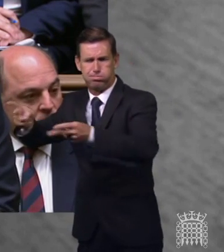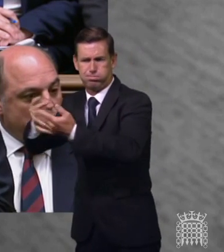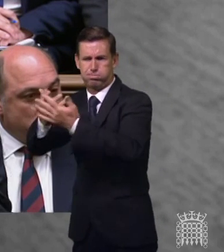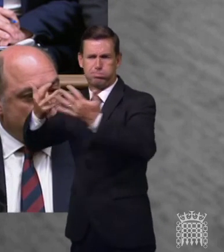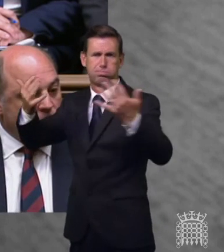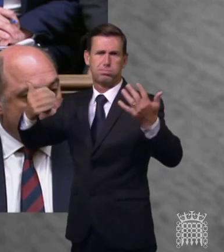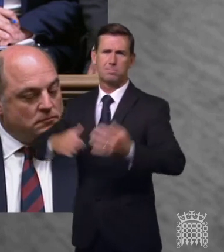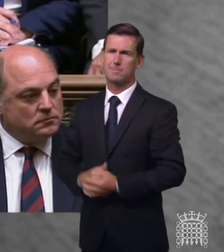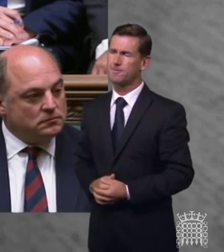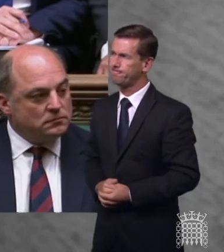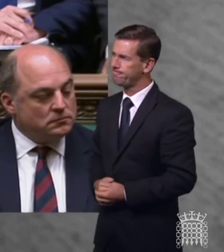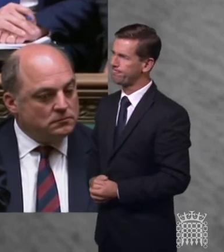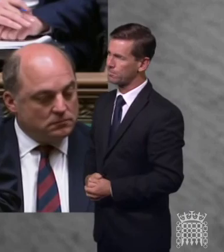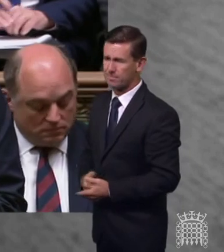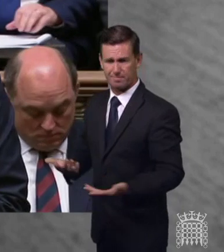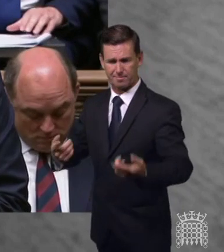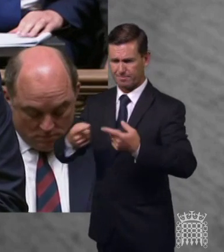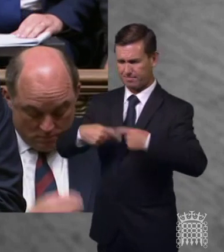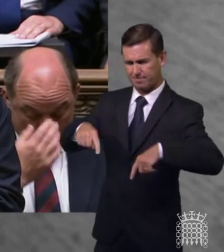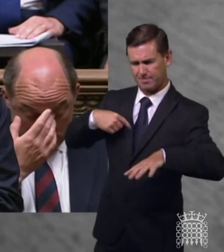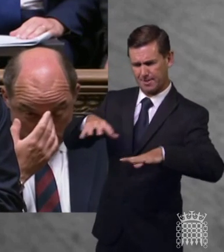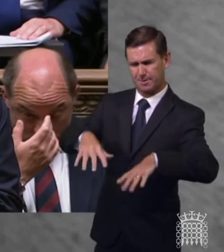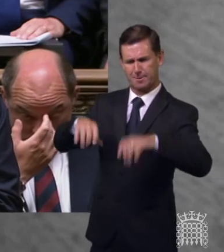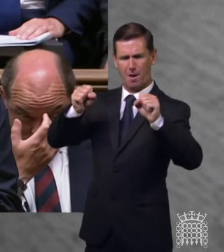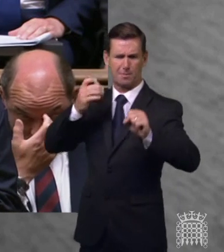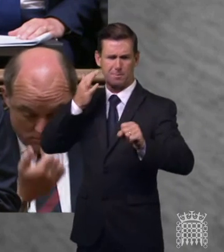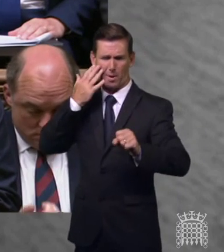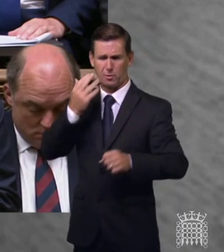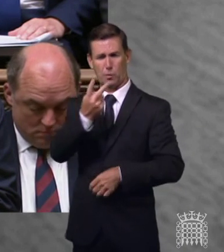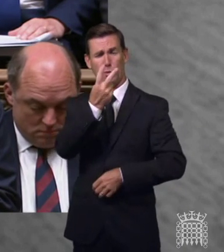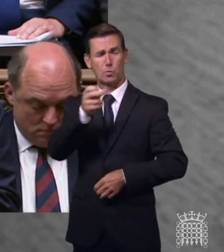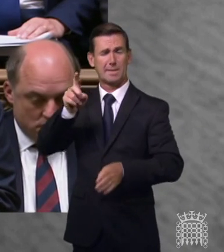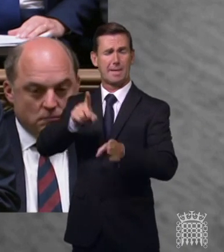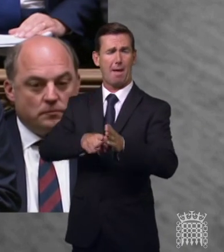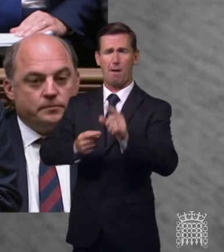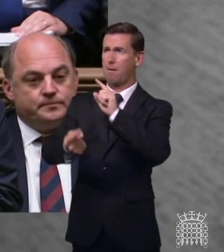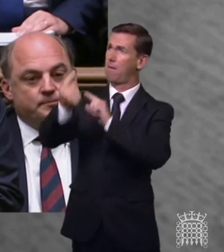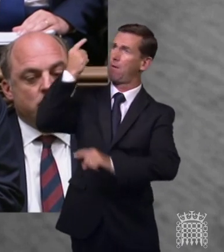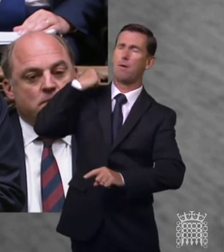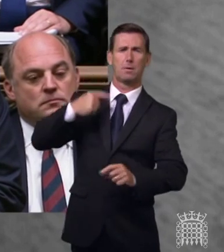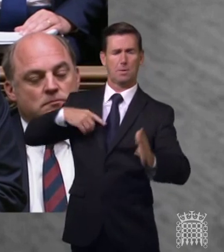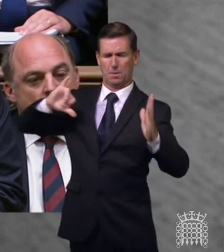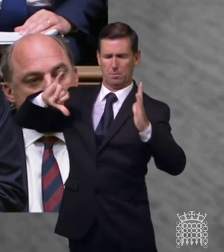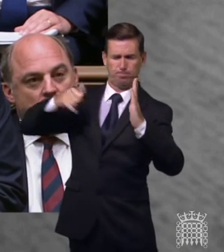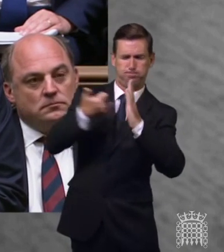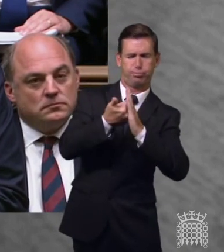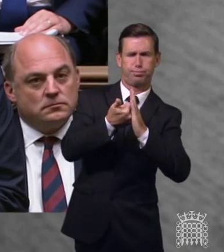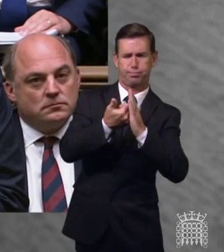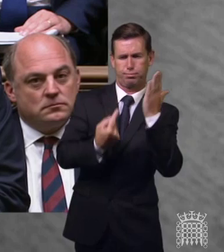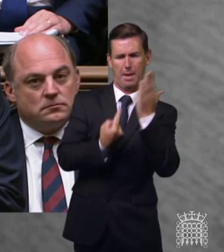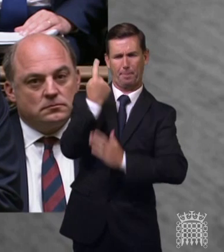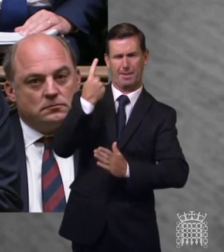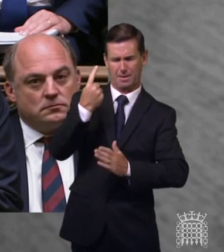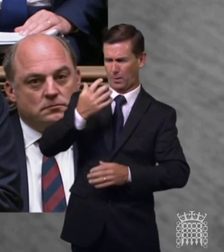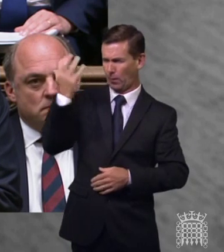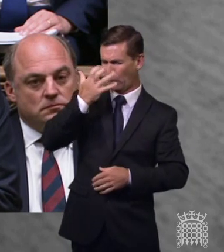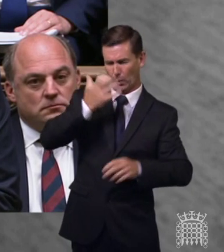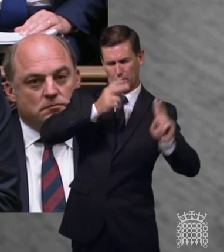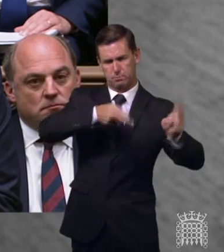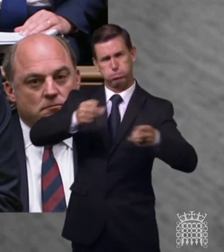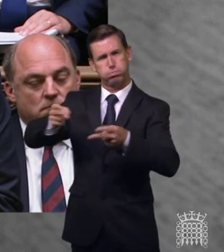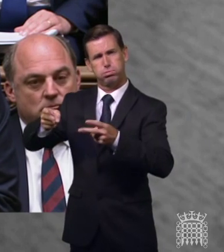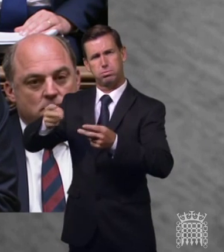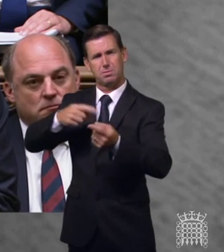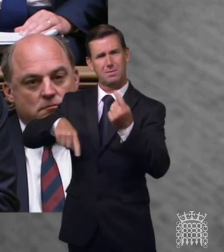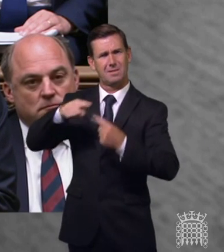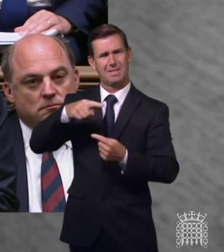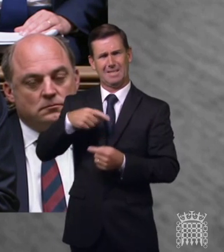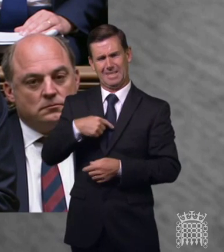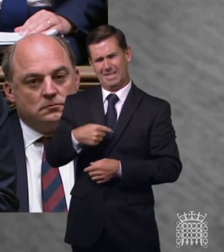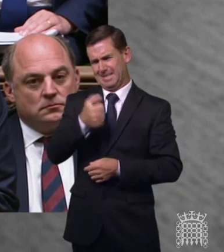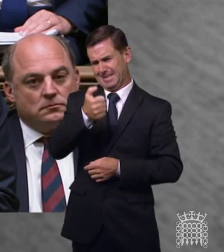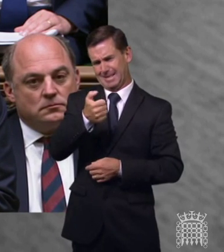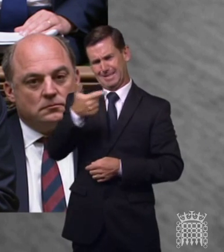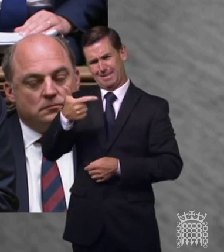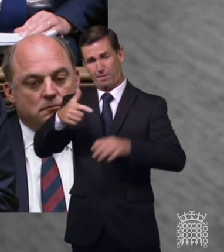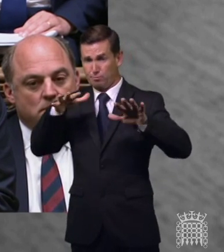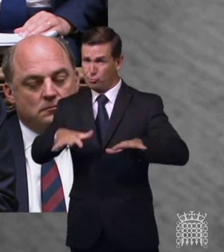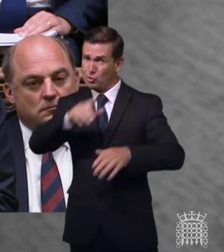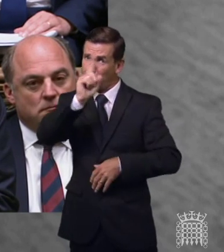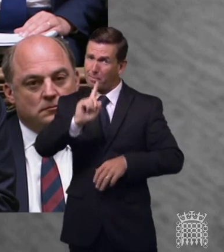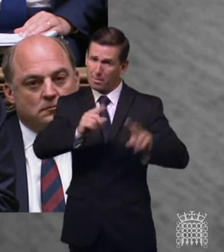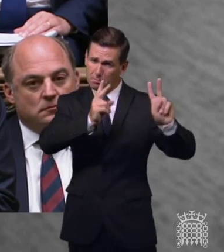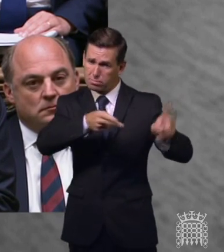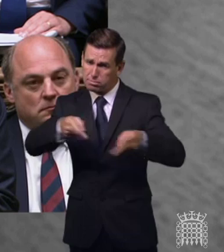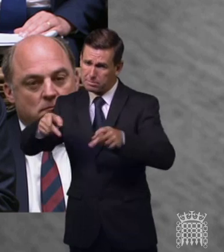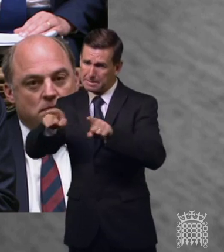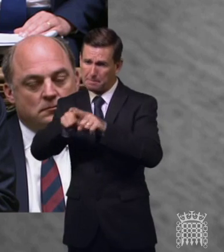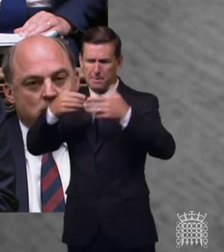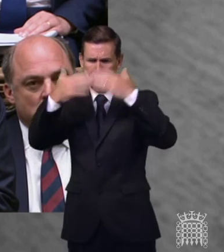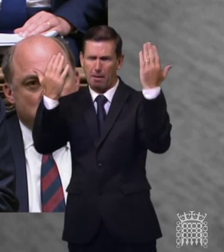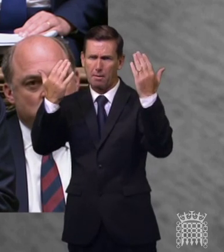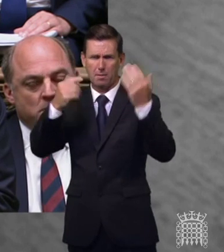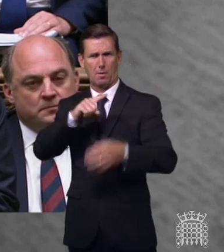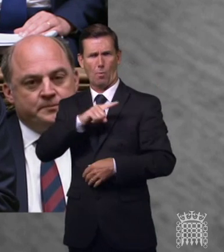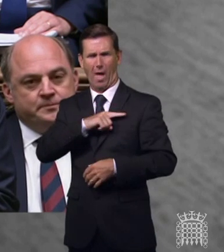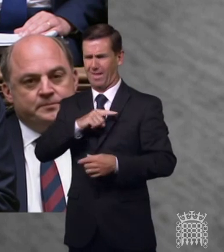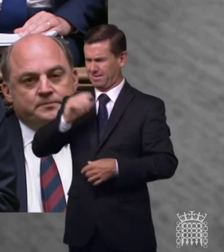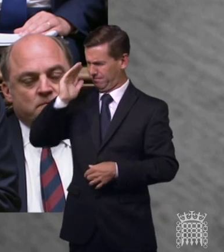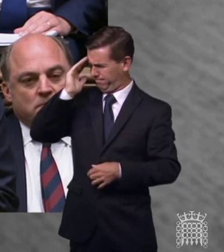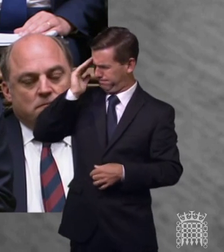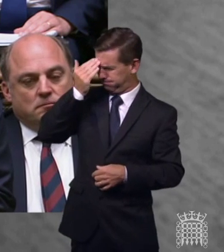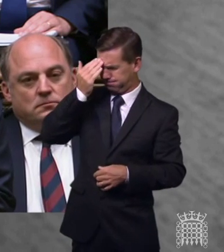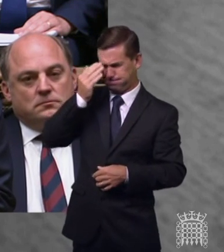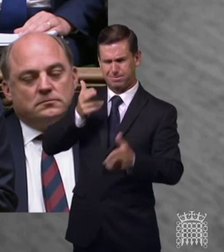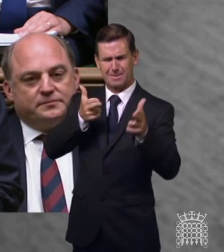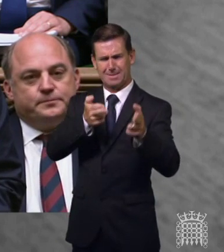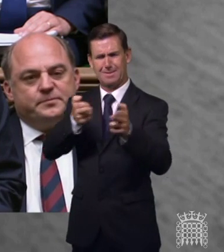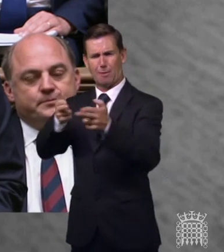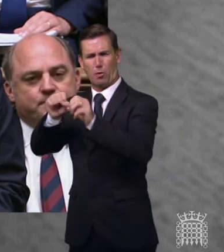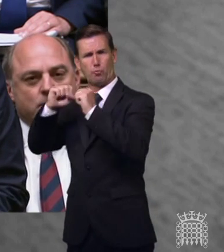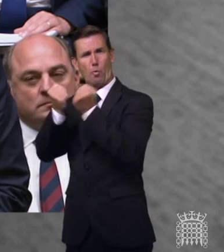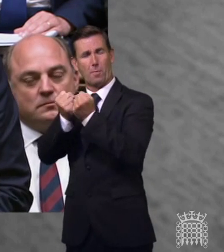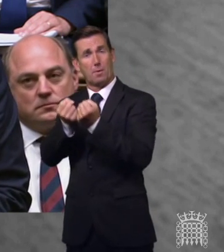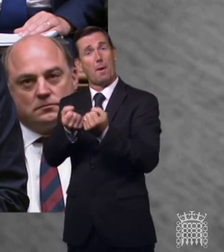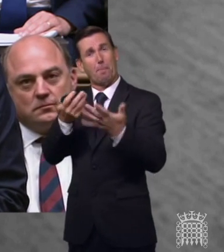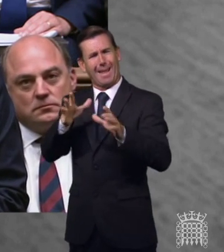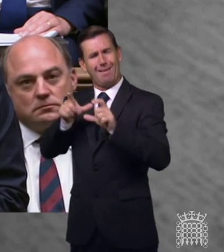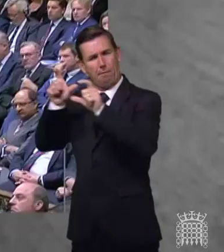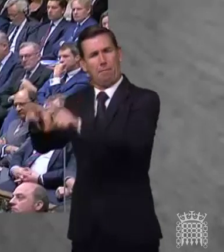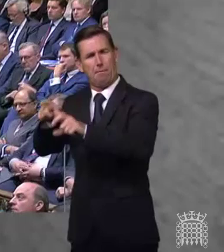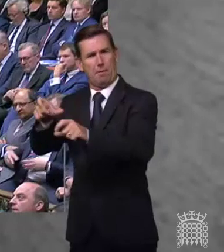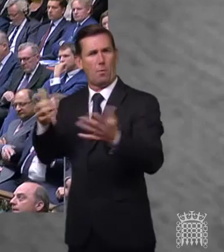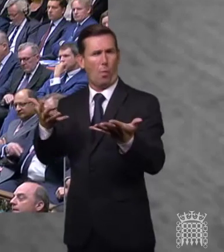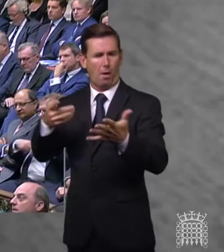It is almost 20 years since the United States suffered the most catastrophic attack on its people since the second world war, in which 67 British citizens also lost their lives, at the hands of murderous terrorist groups incubated in Afghanistan.